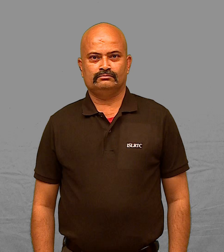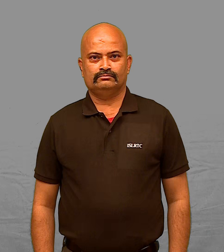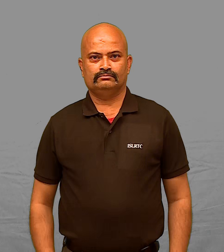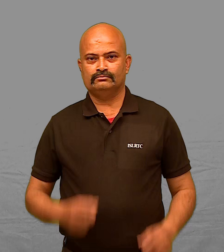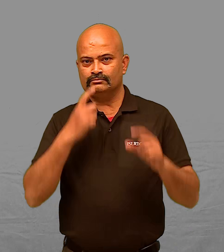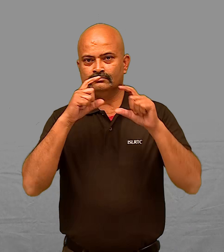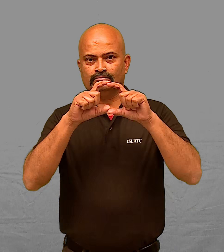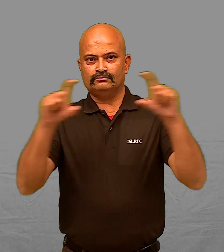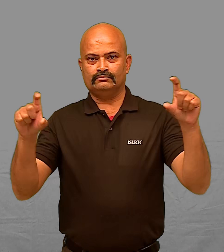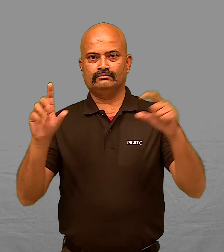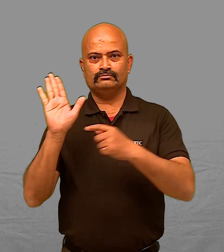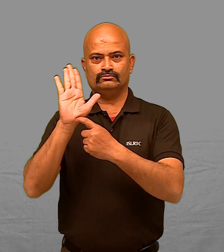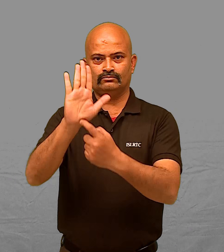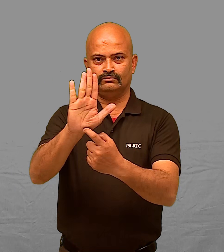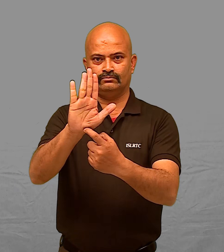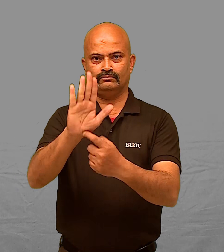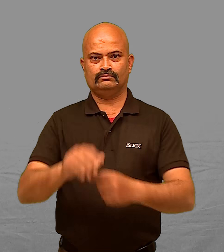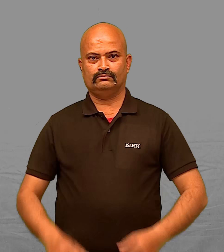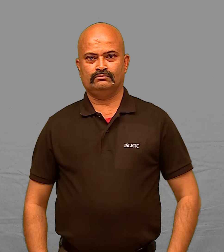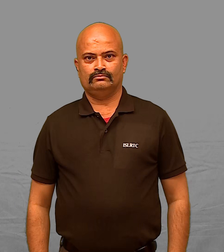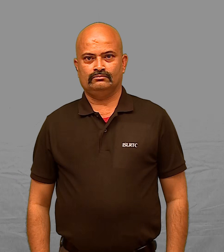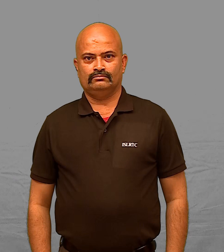Affirm